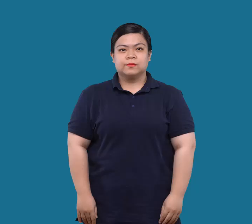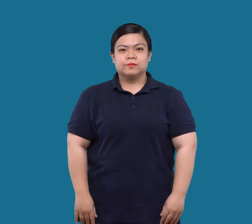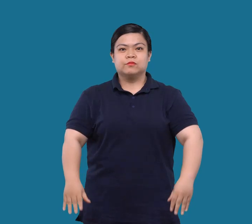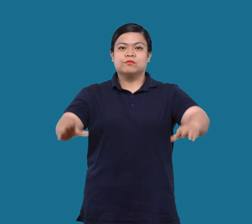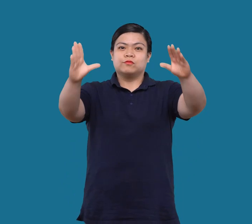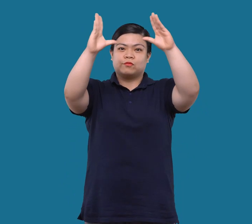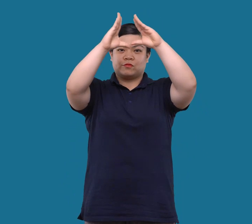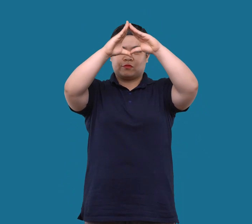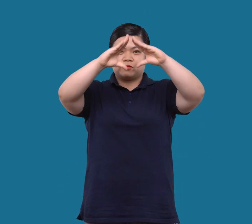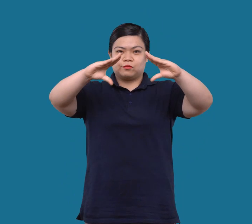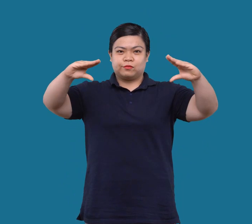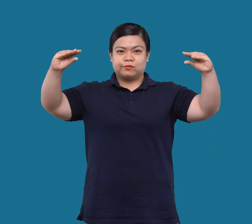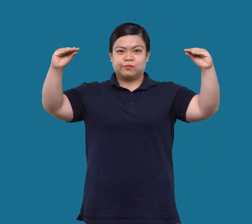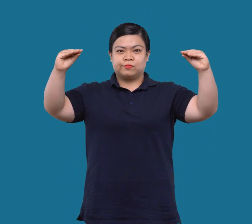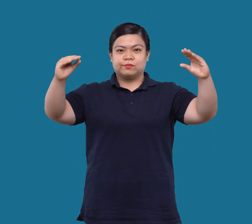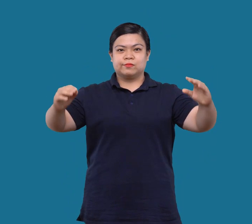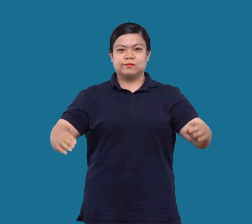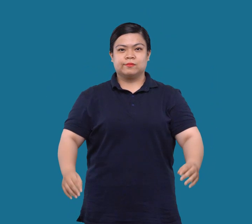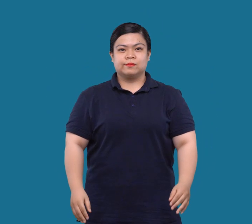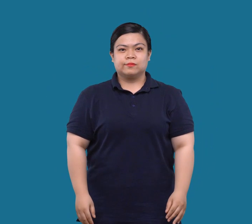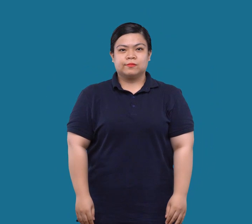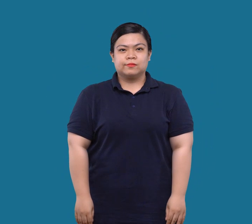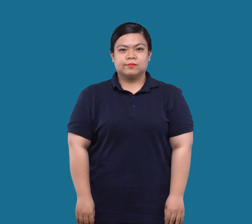chùa